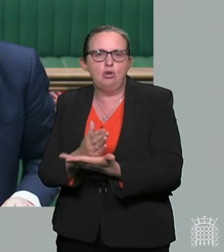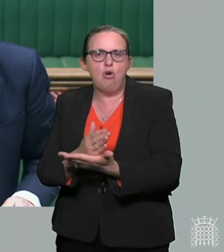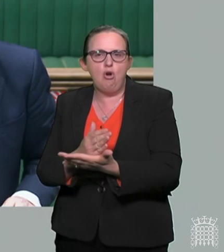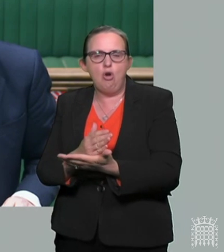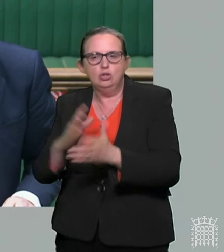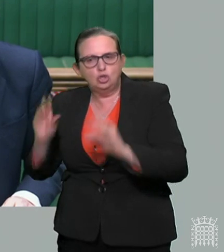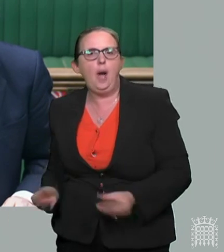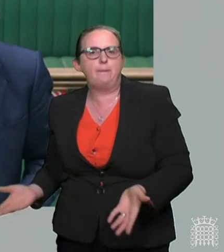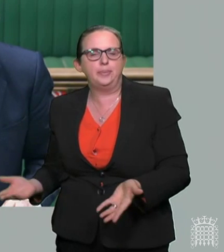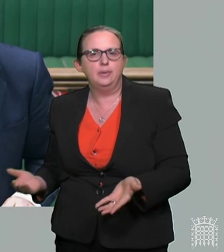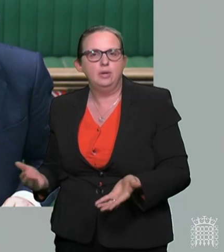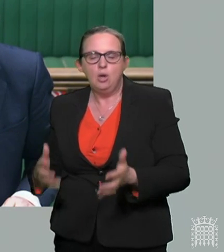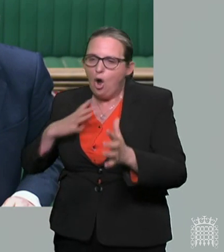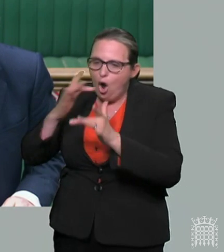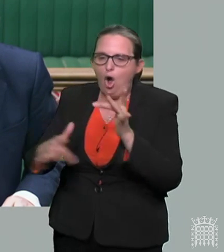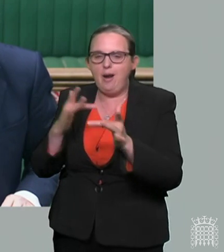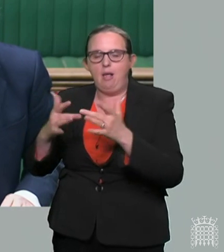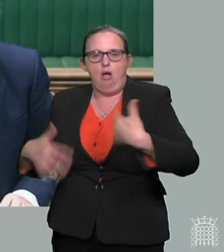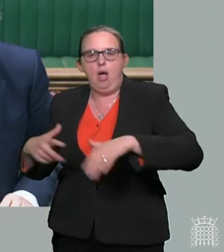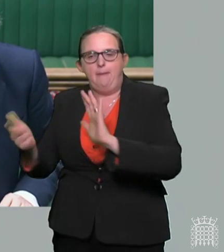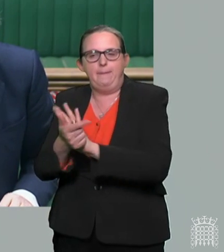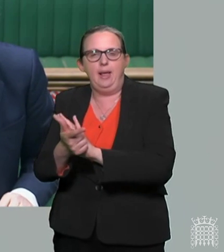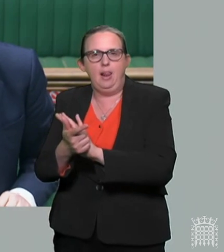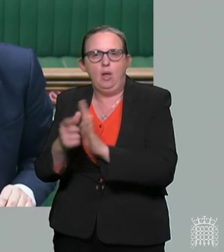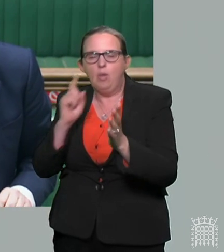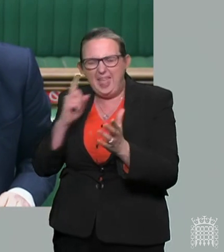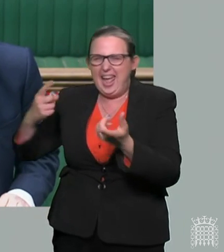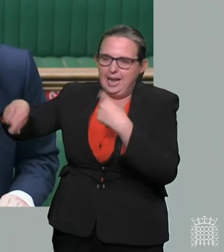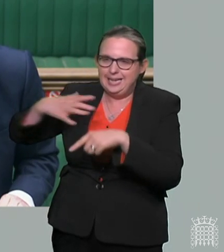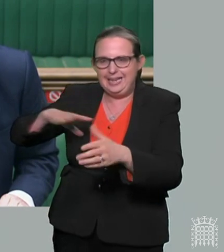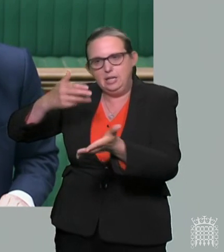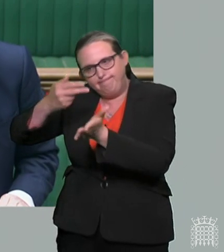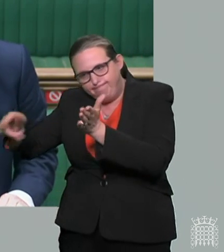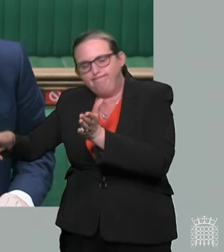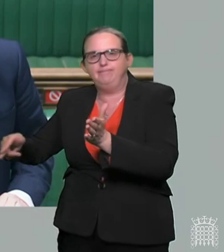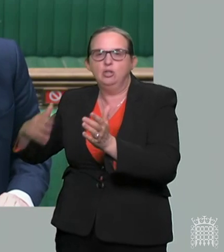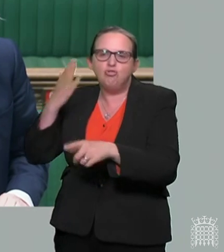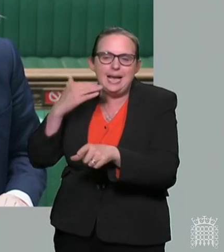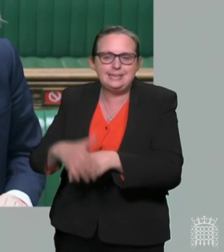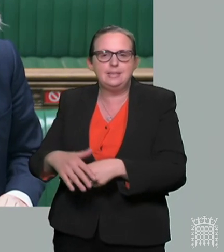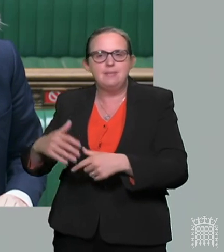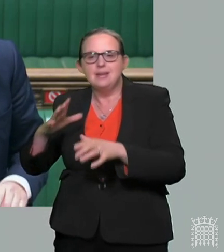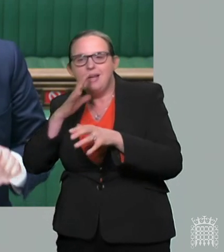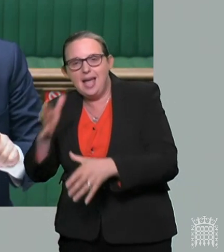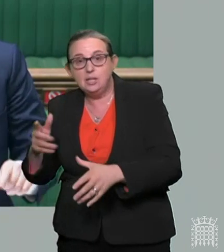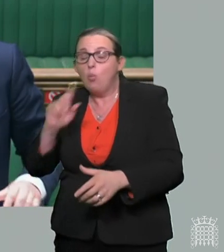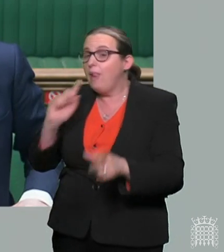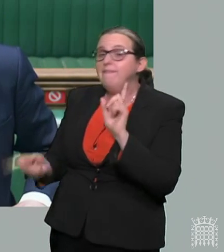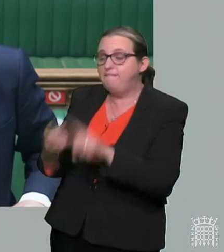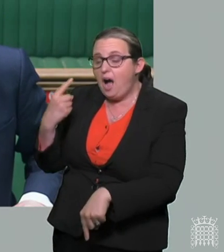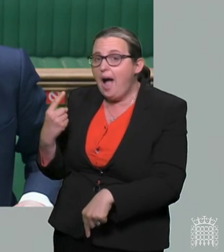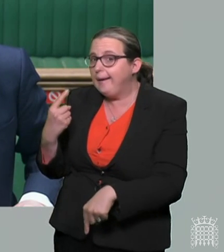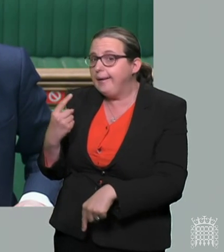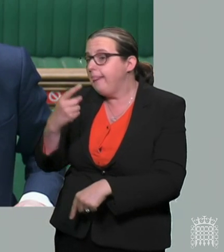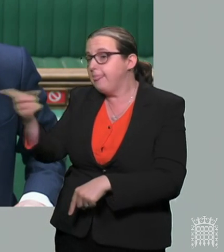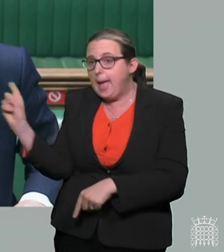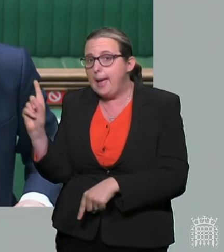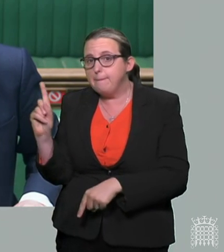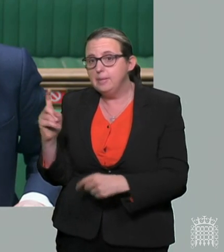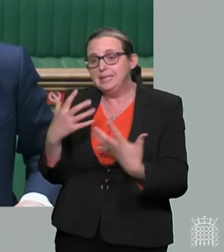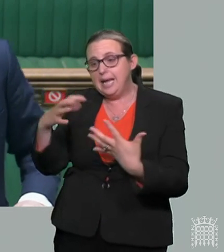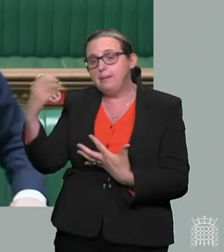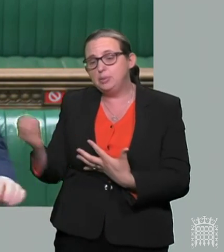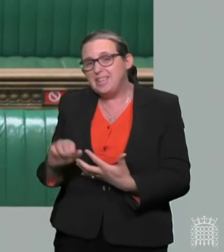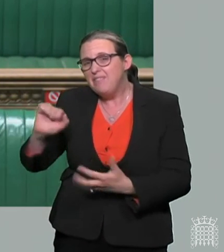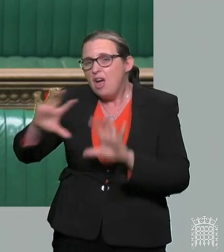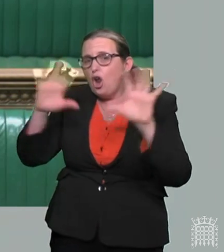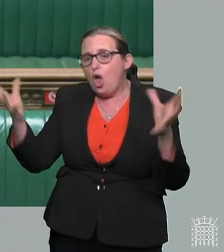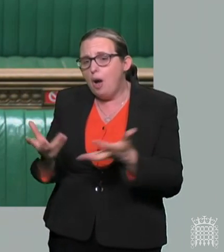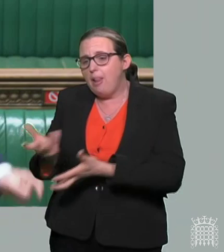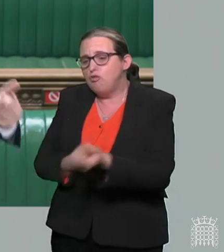Unless they get hate and racism off their platforms, they will face fines amounting to 10% of their global revenues.